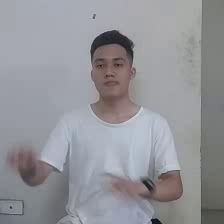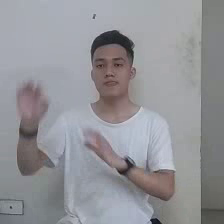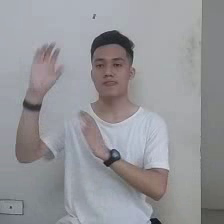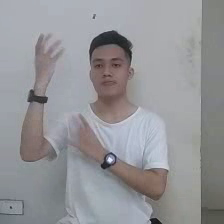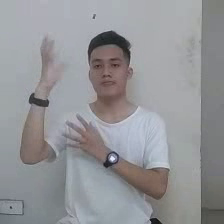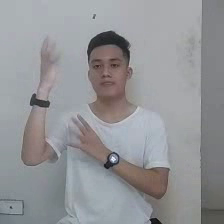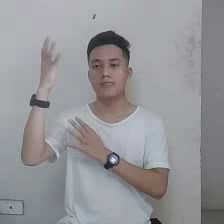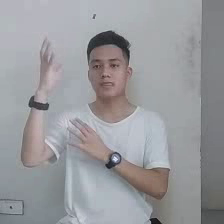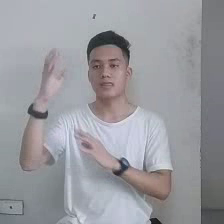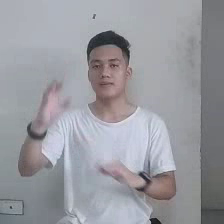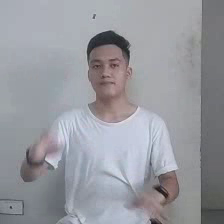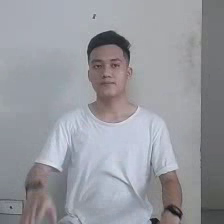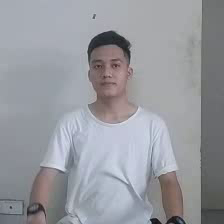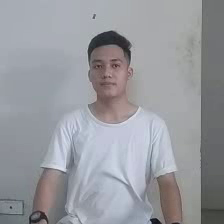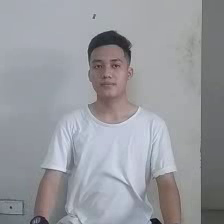Cho